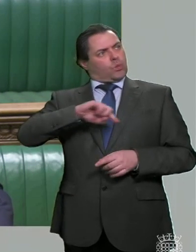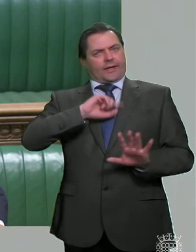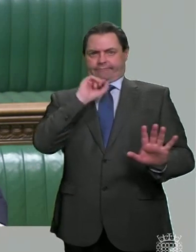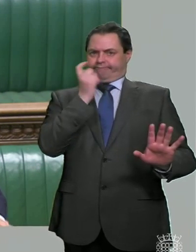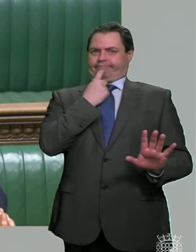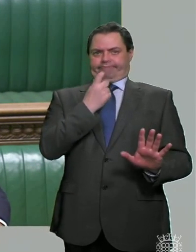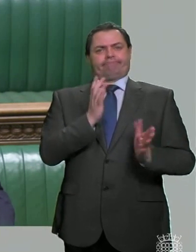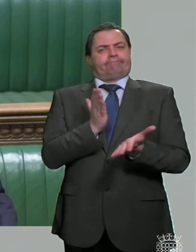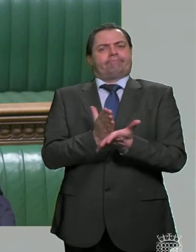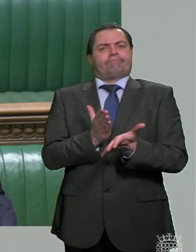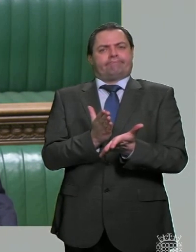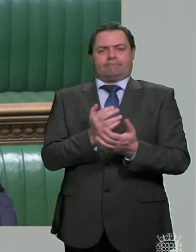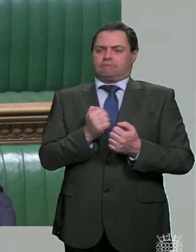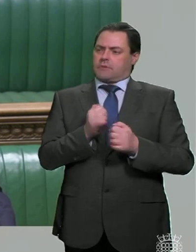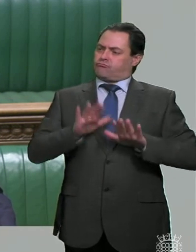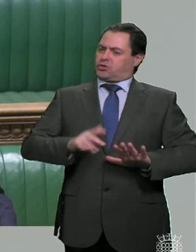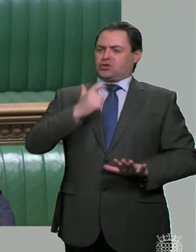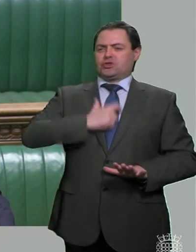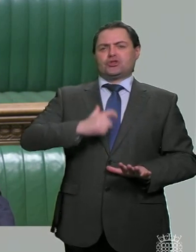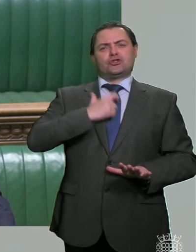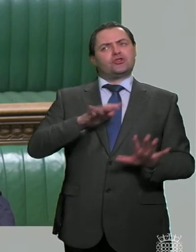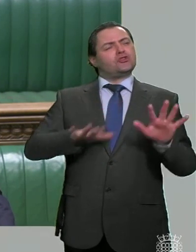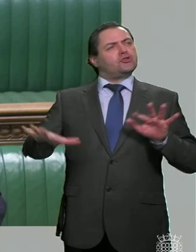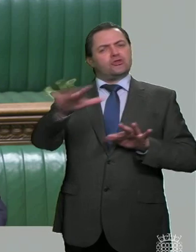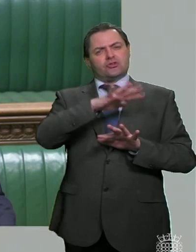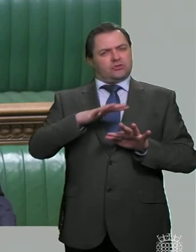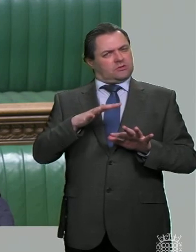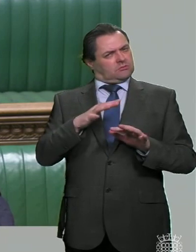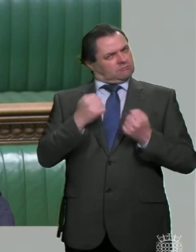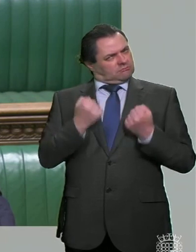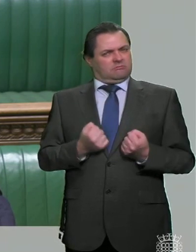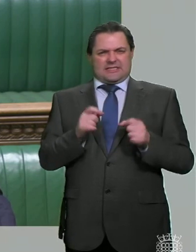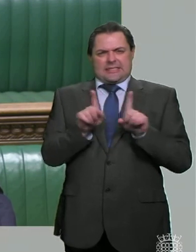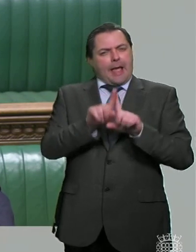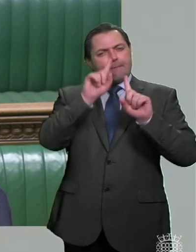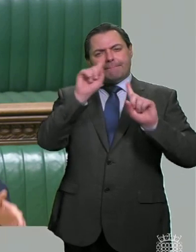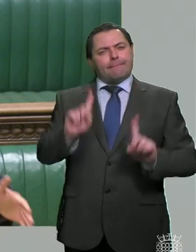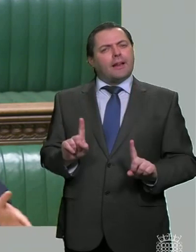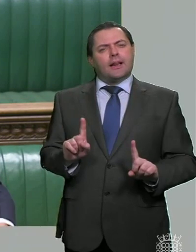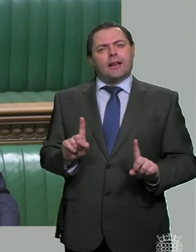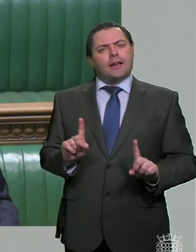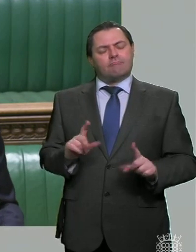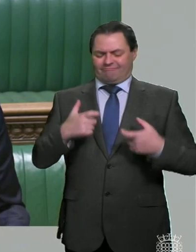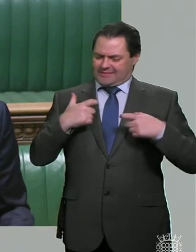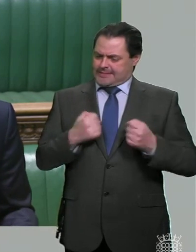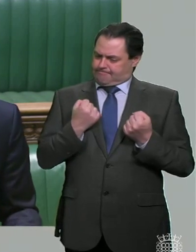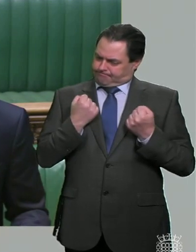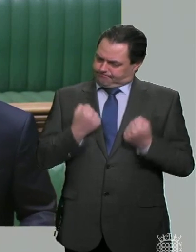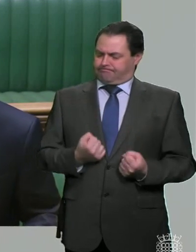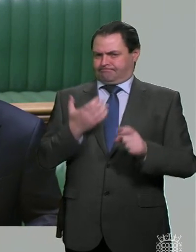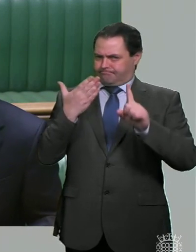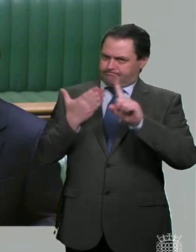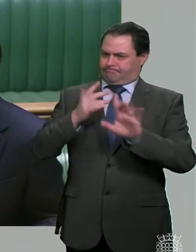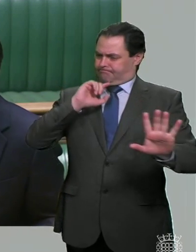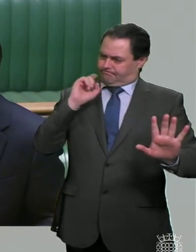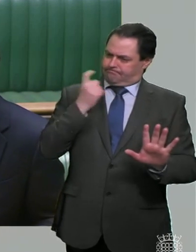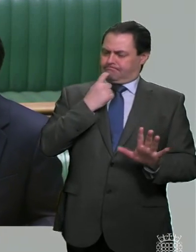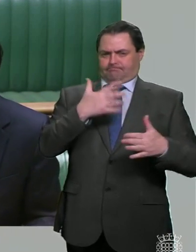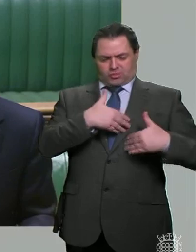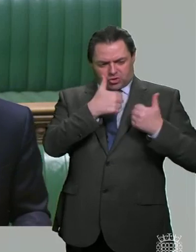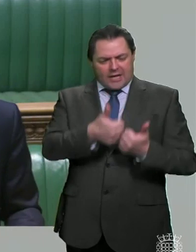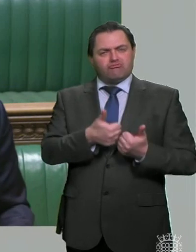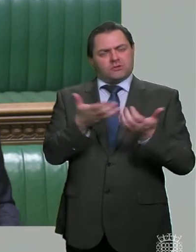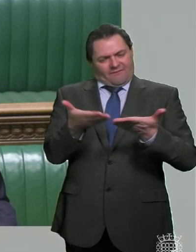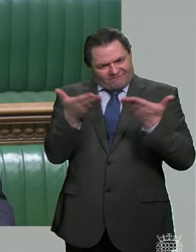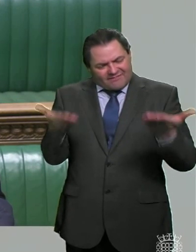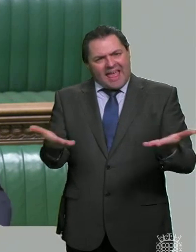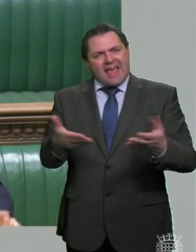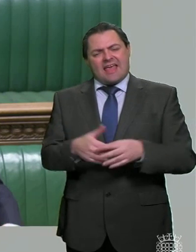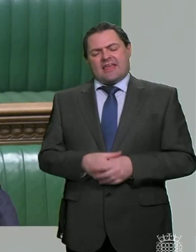The fundamentals of our character as a people have not changed: still determined, still generous, still fair.